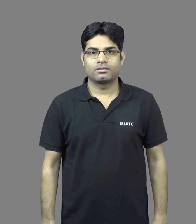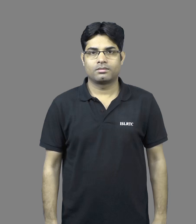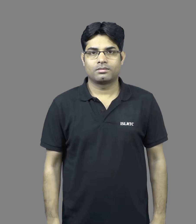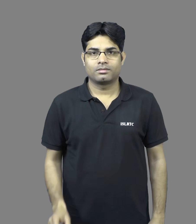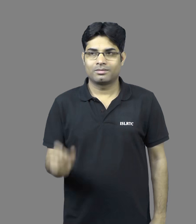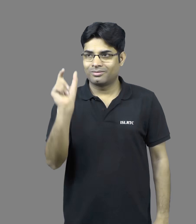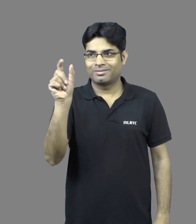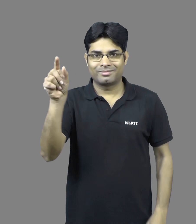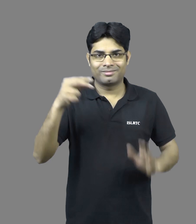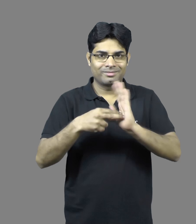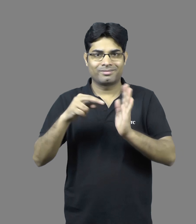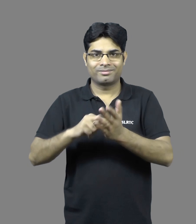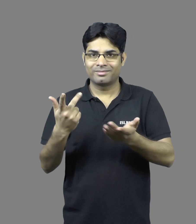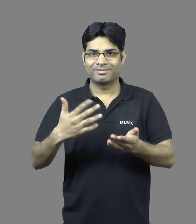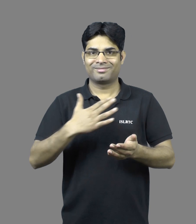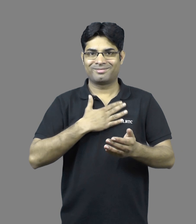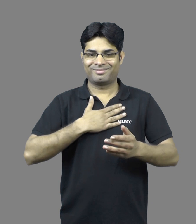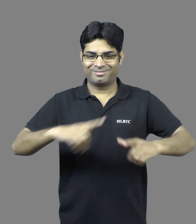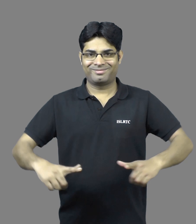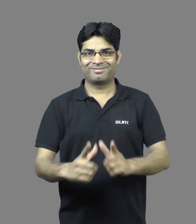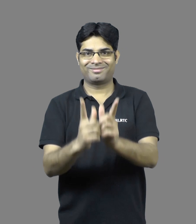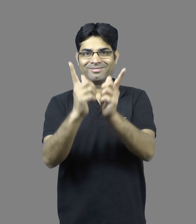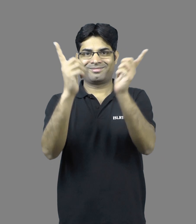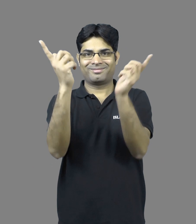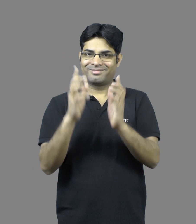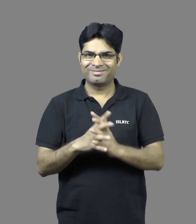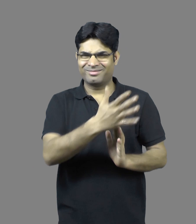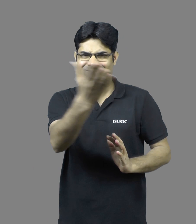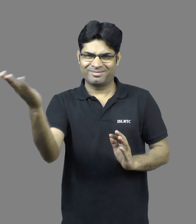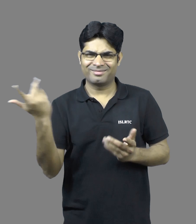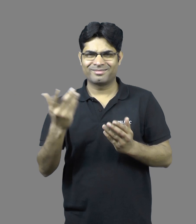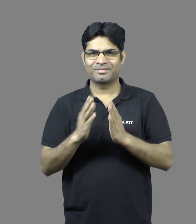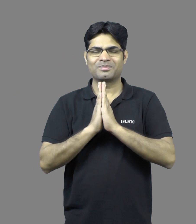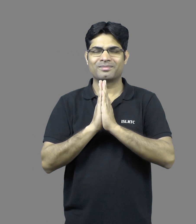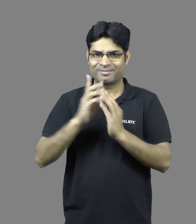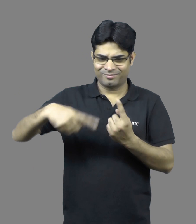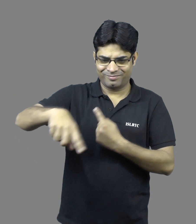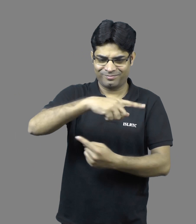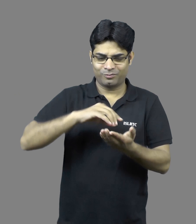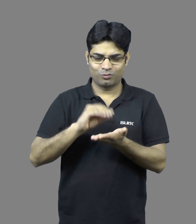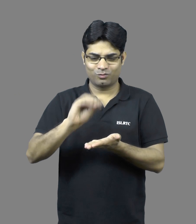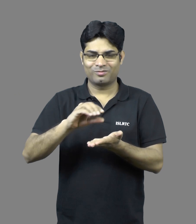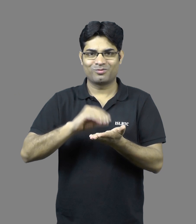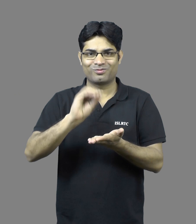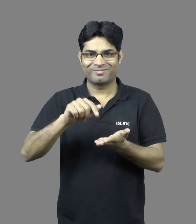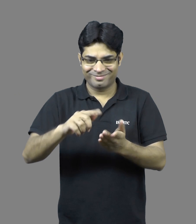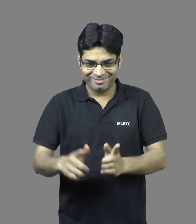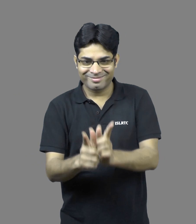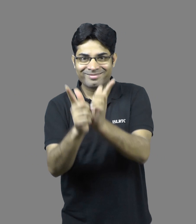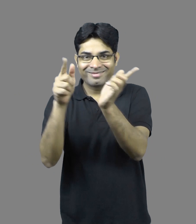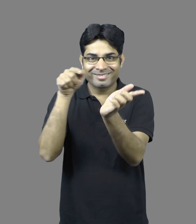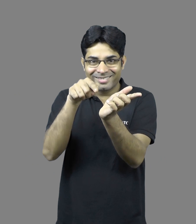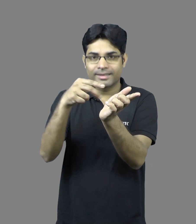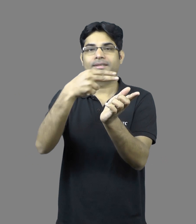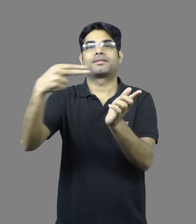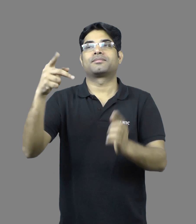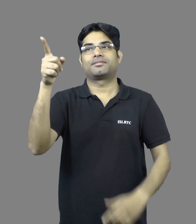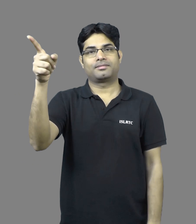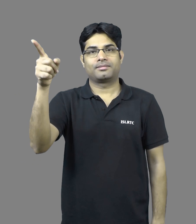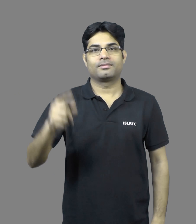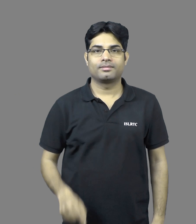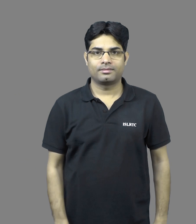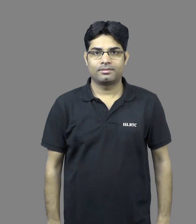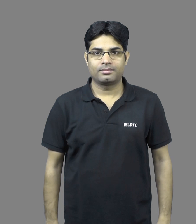Tagetus